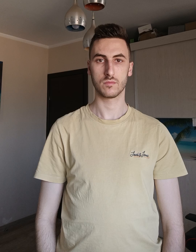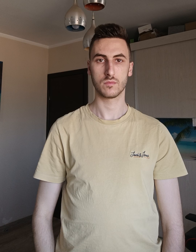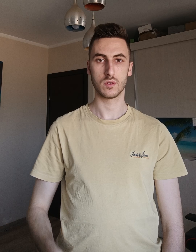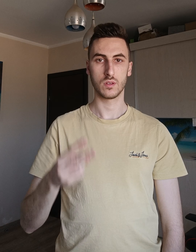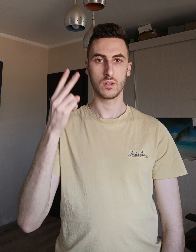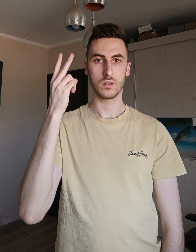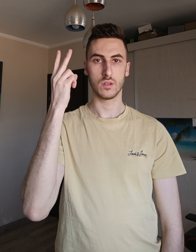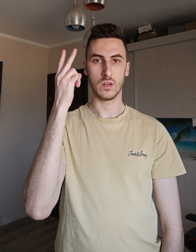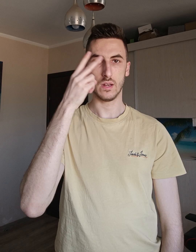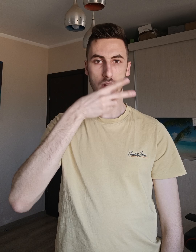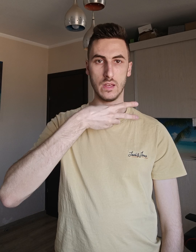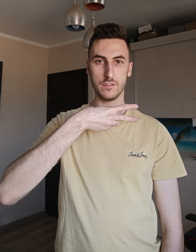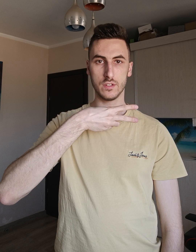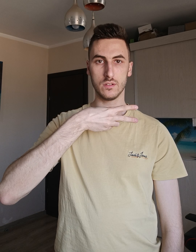להבין